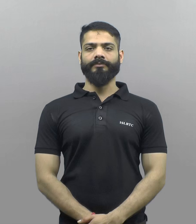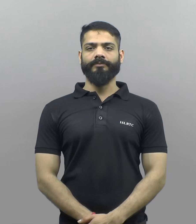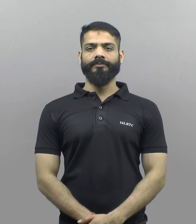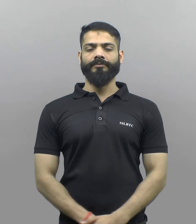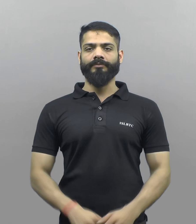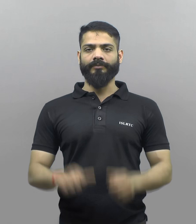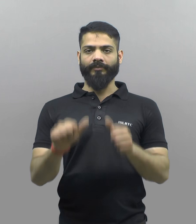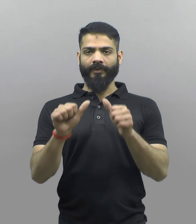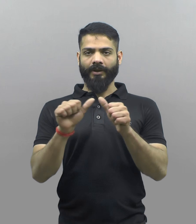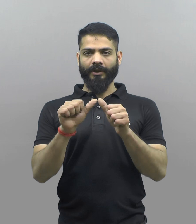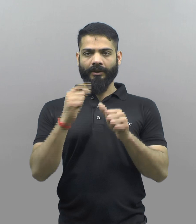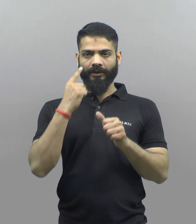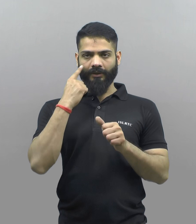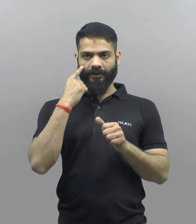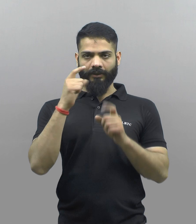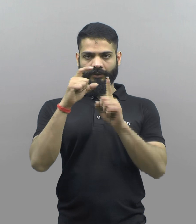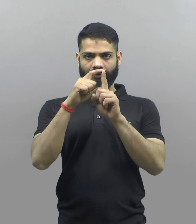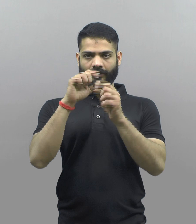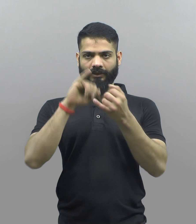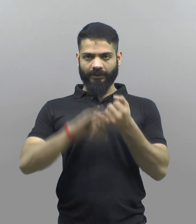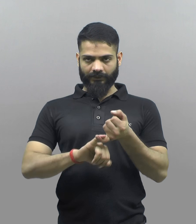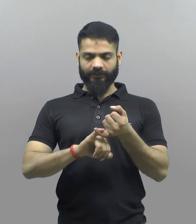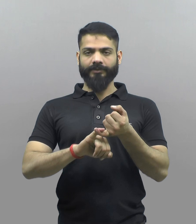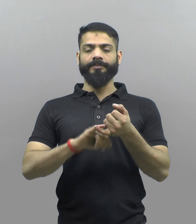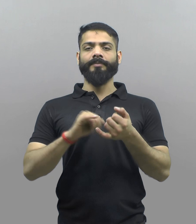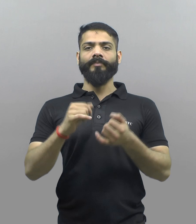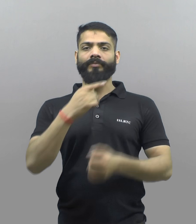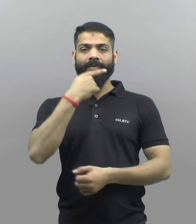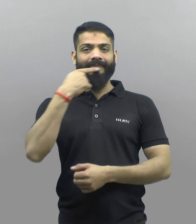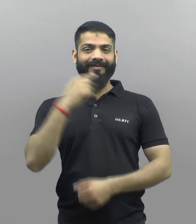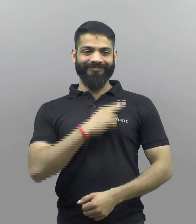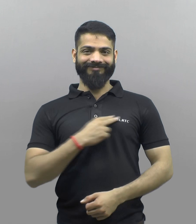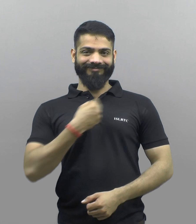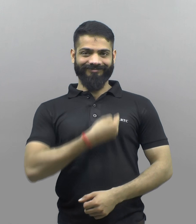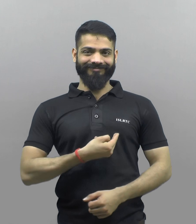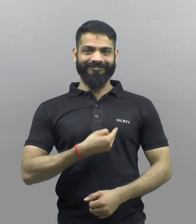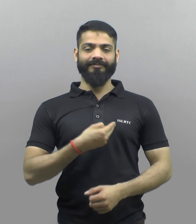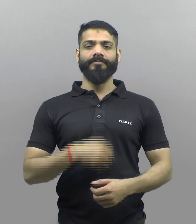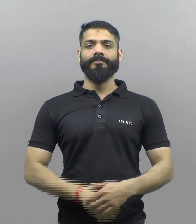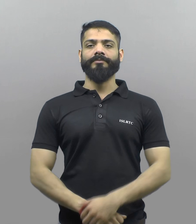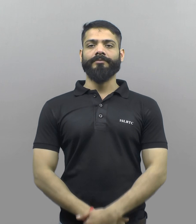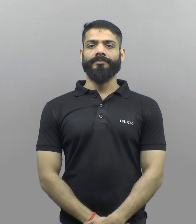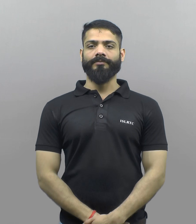Aids